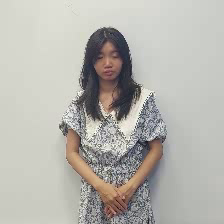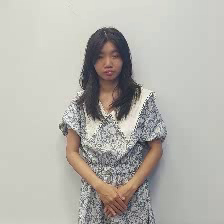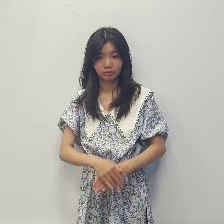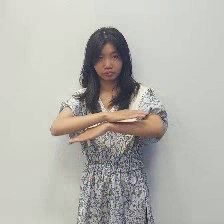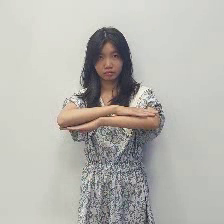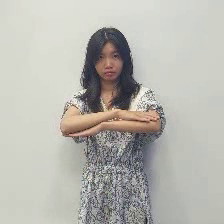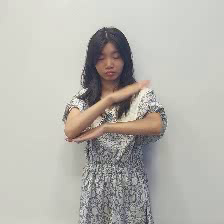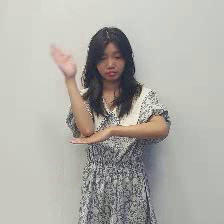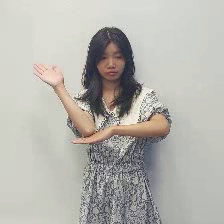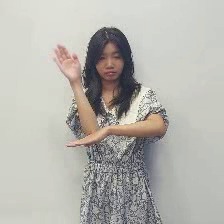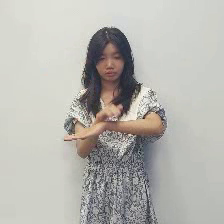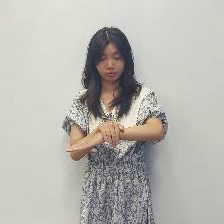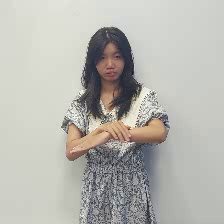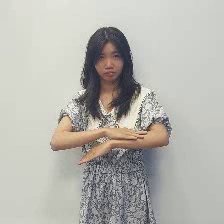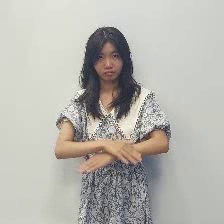Ban ngày